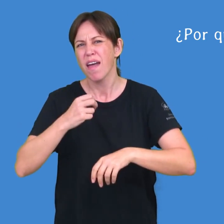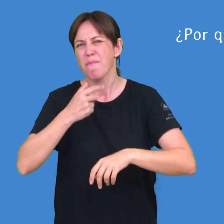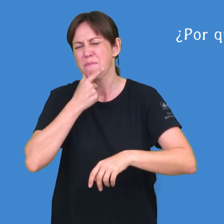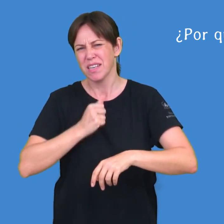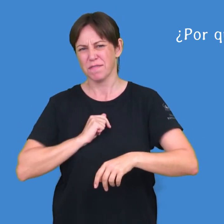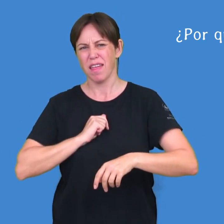fácil